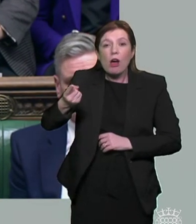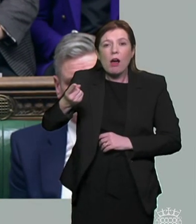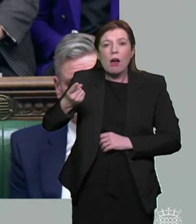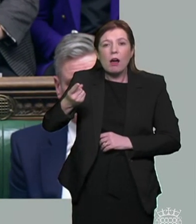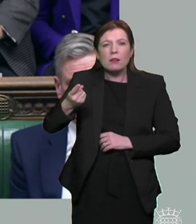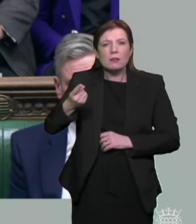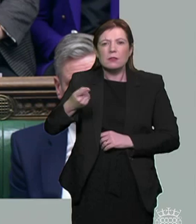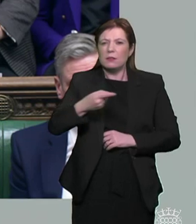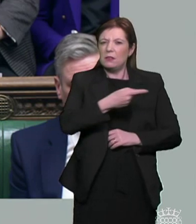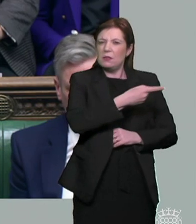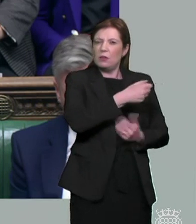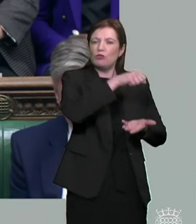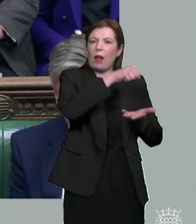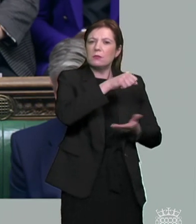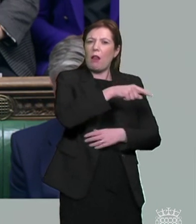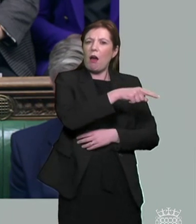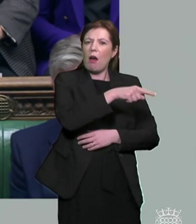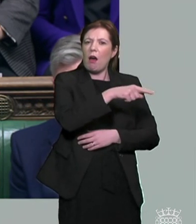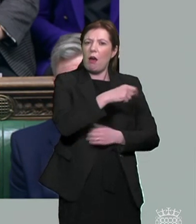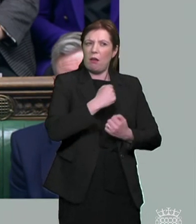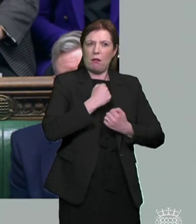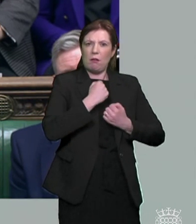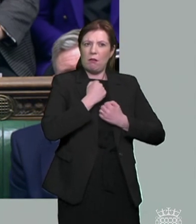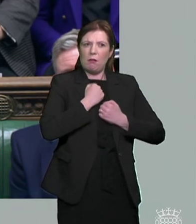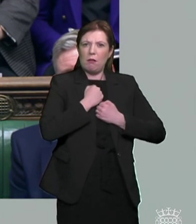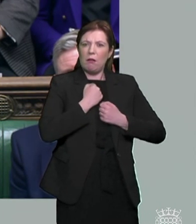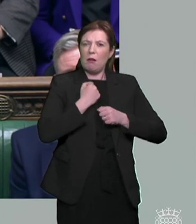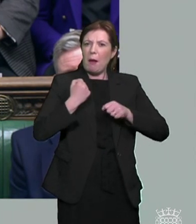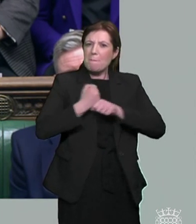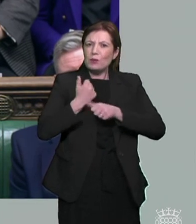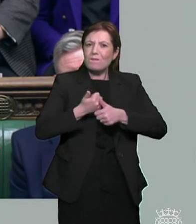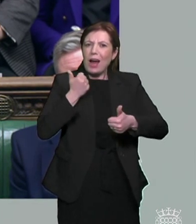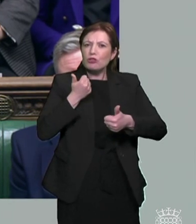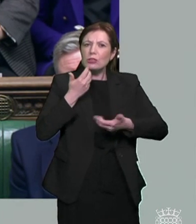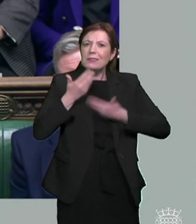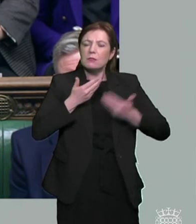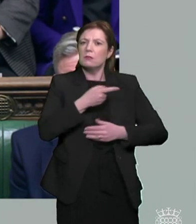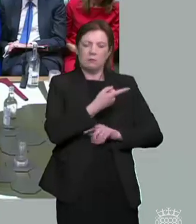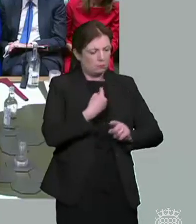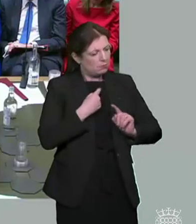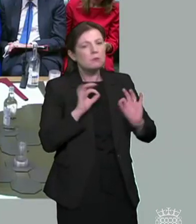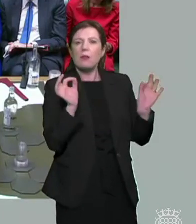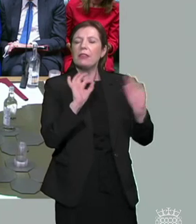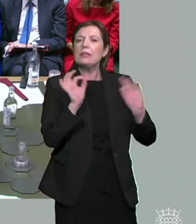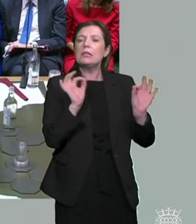The silence from the Chancellor about our energy intensive manufacturing industries is appalling.